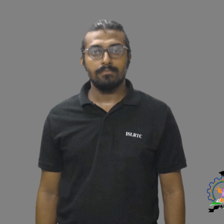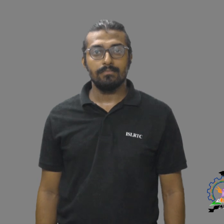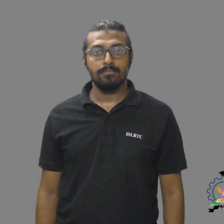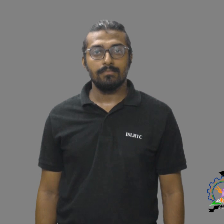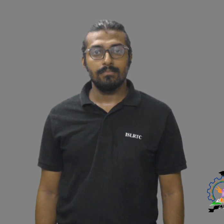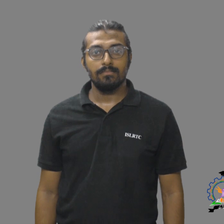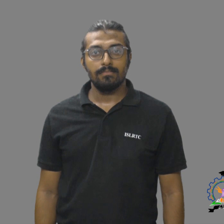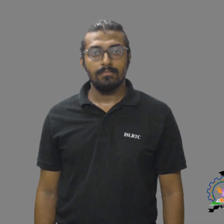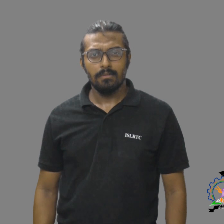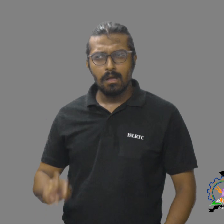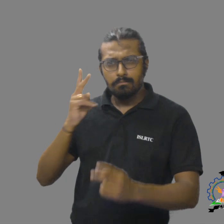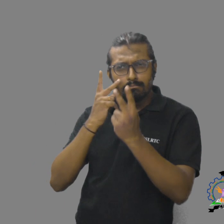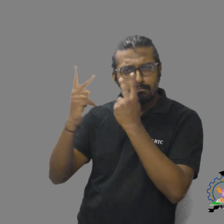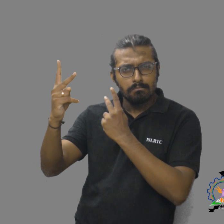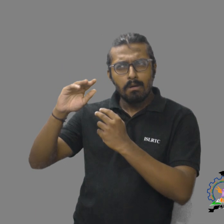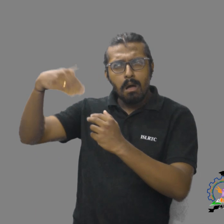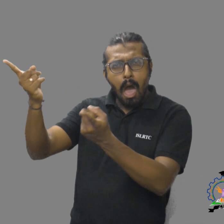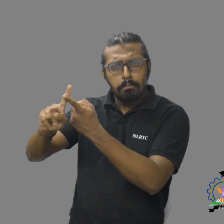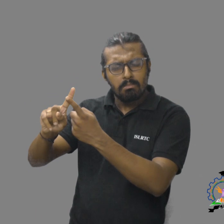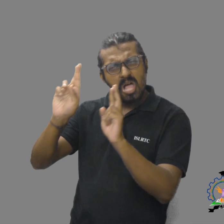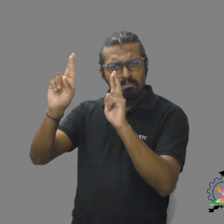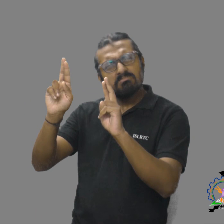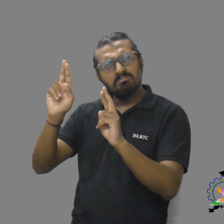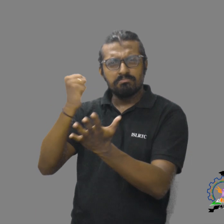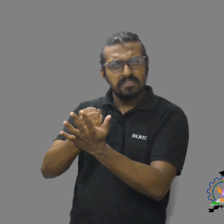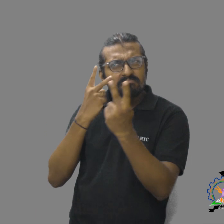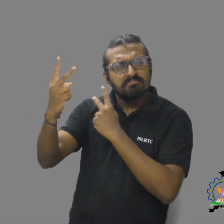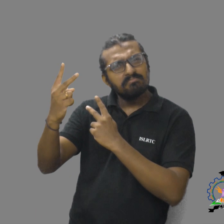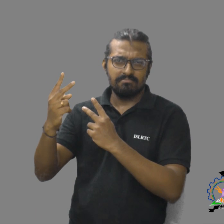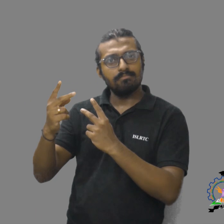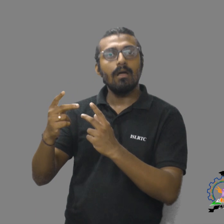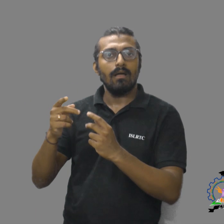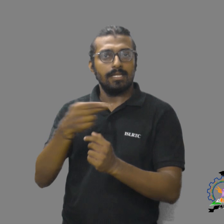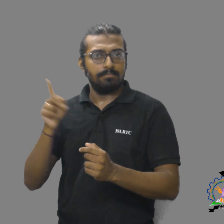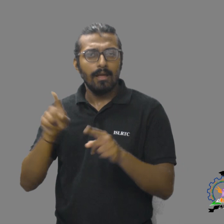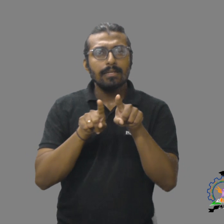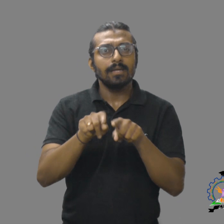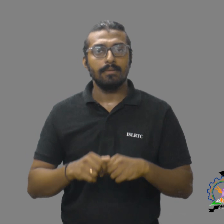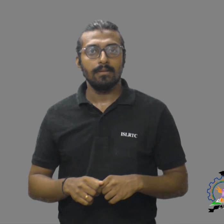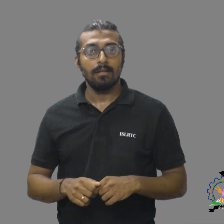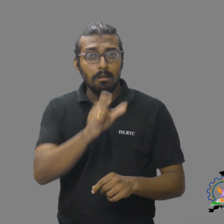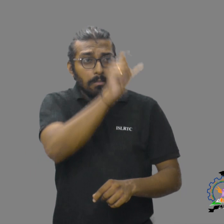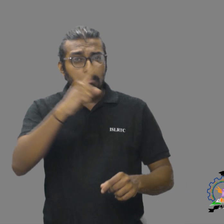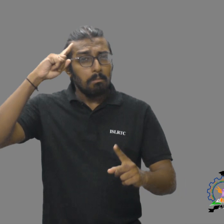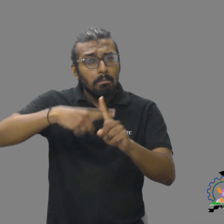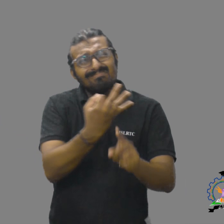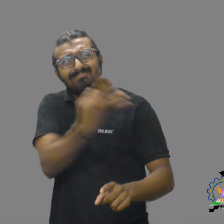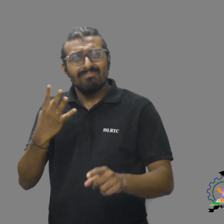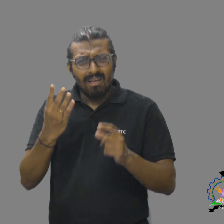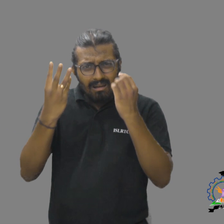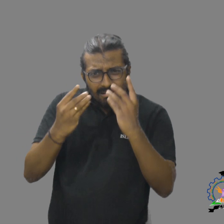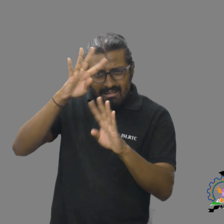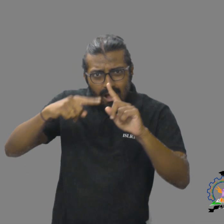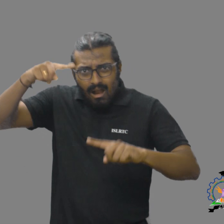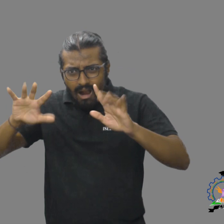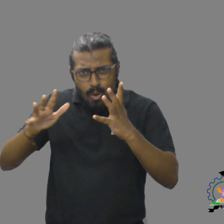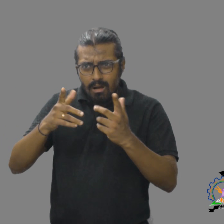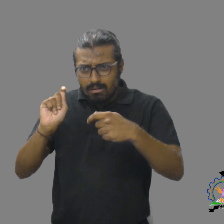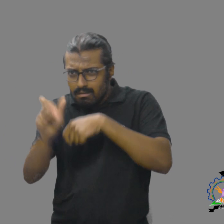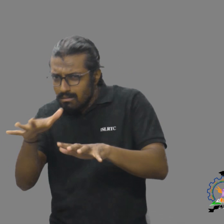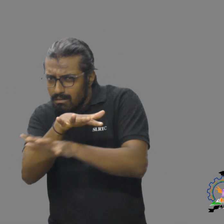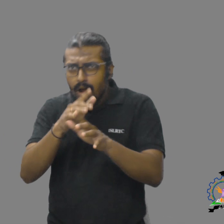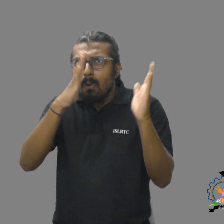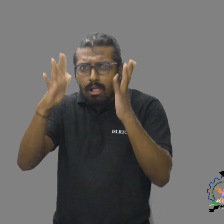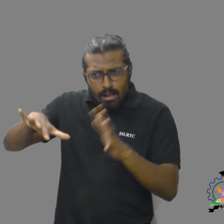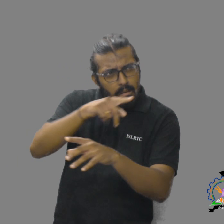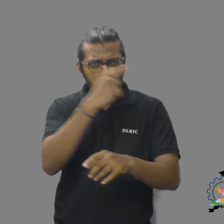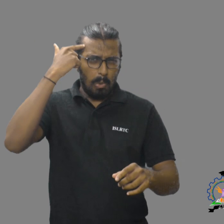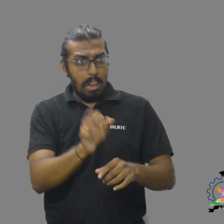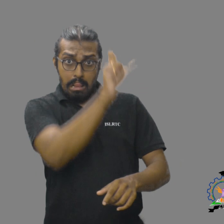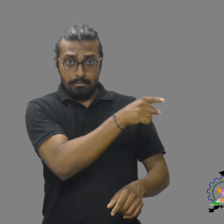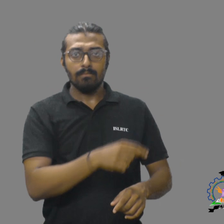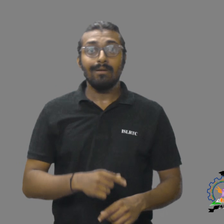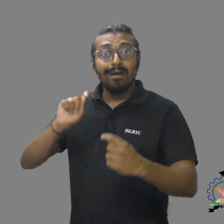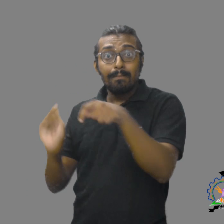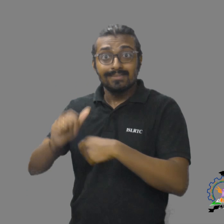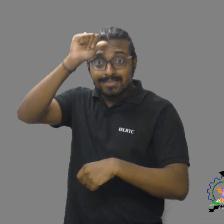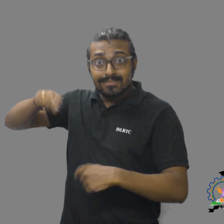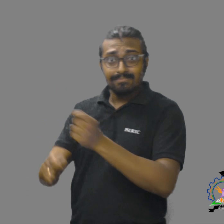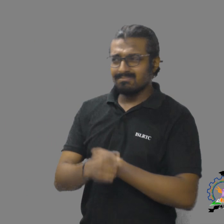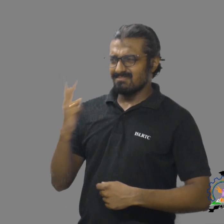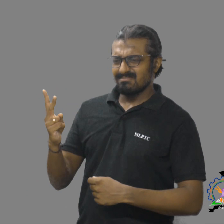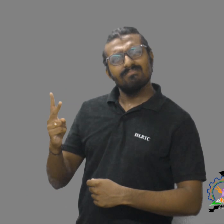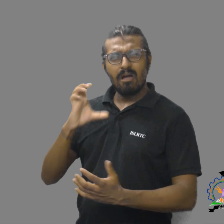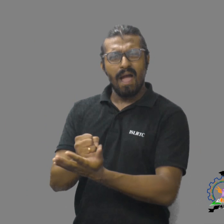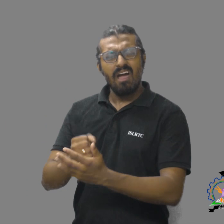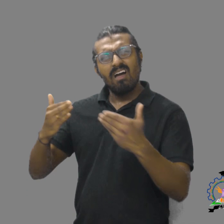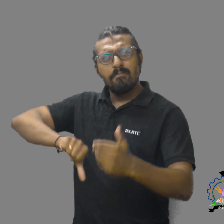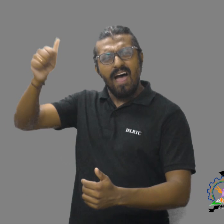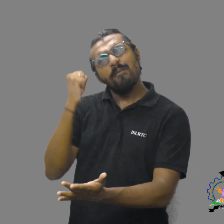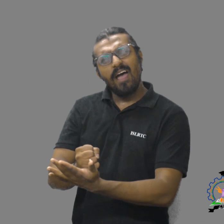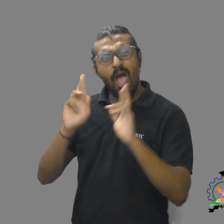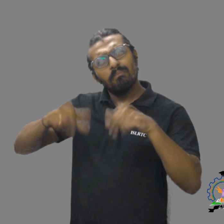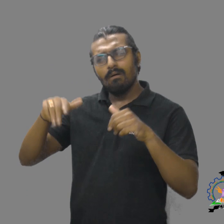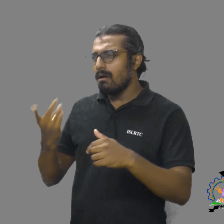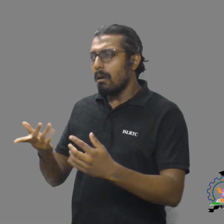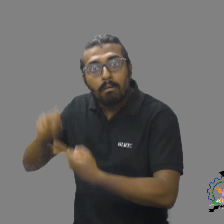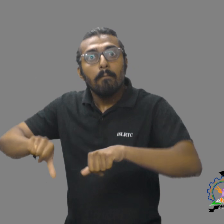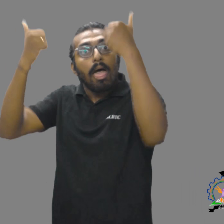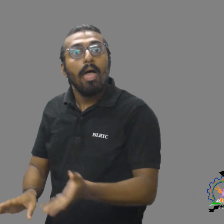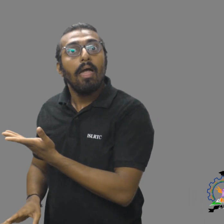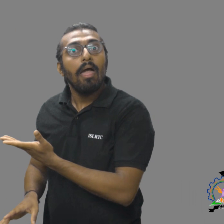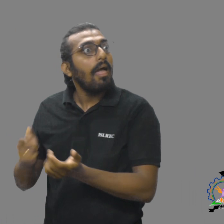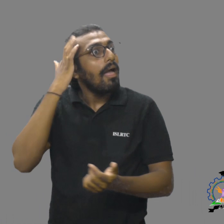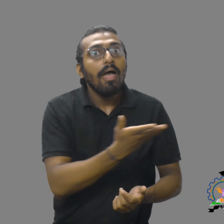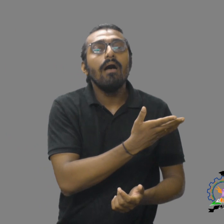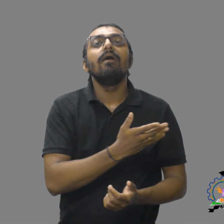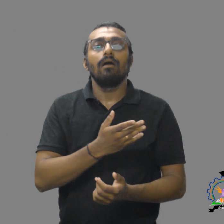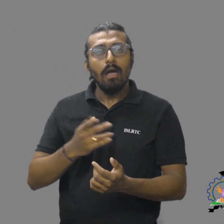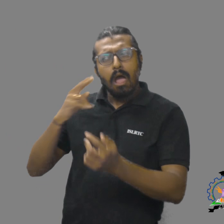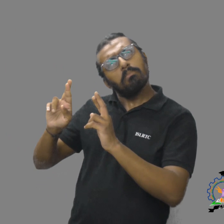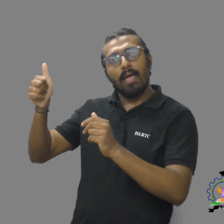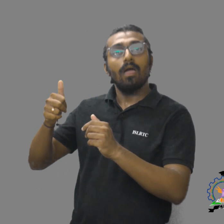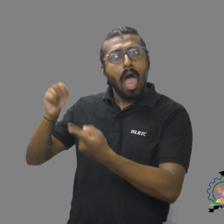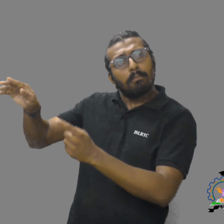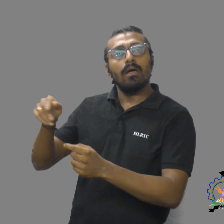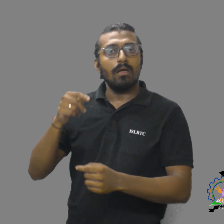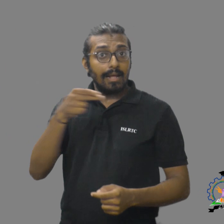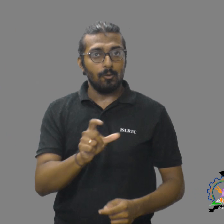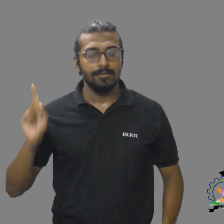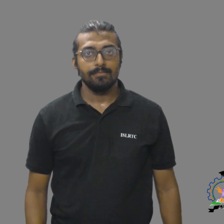Predict